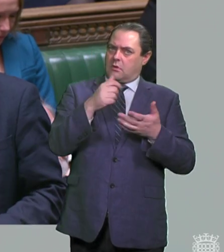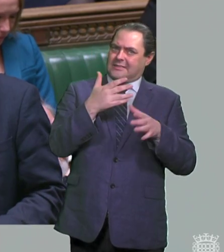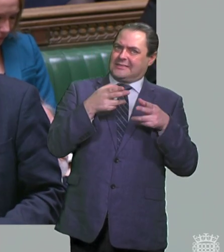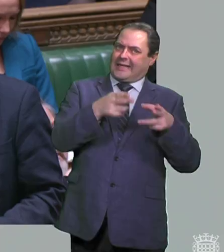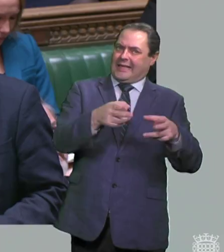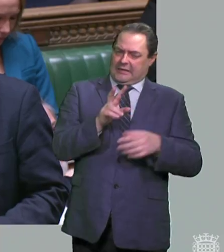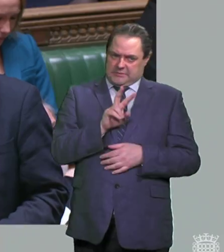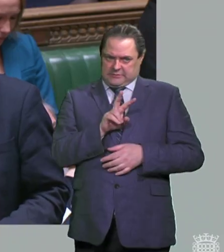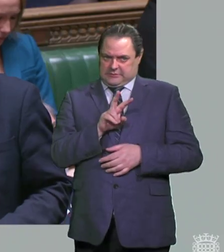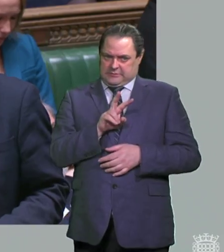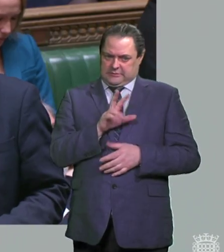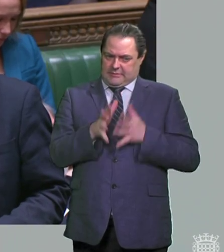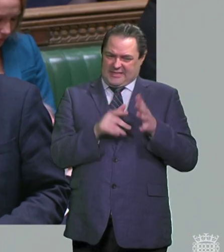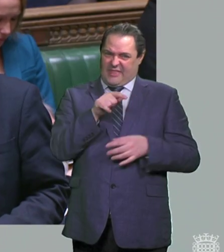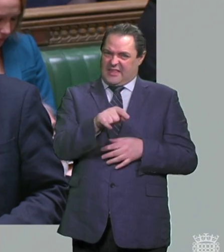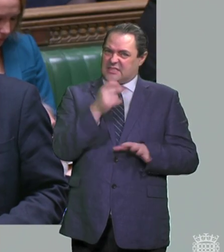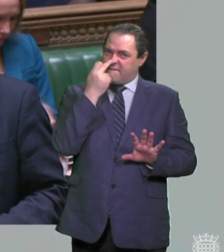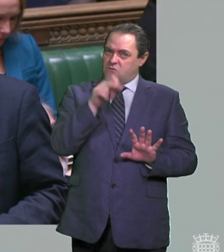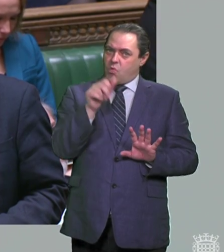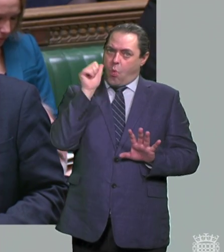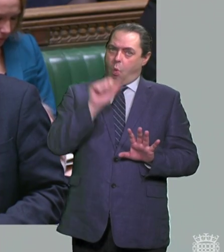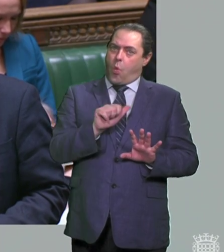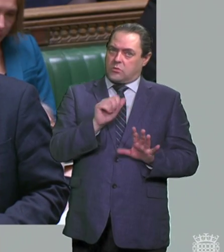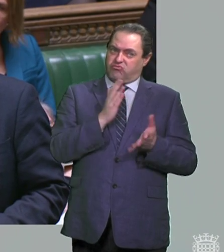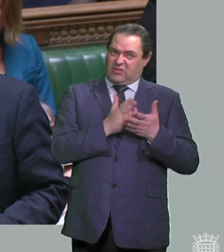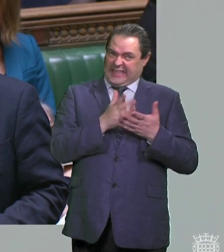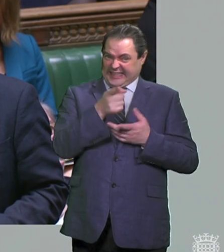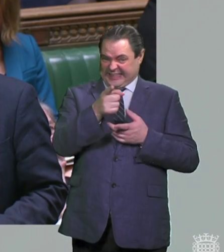The fingerprints show that this massive fraud now lies at No.